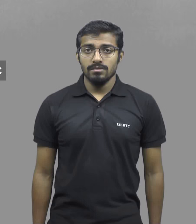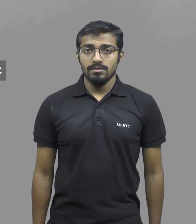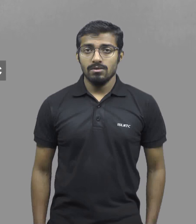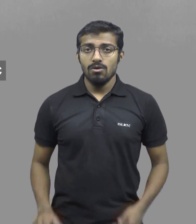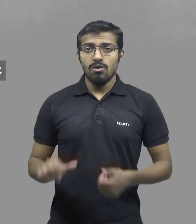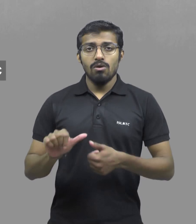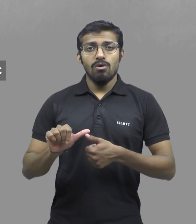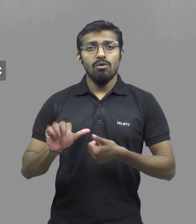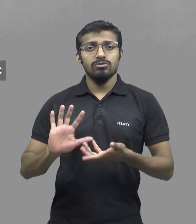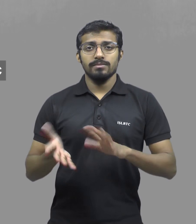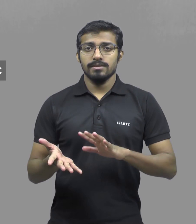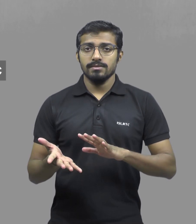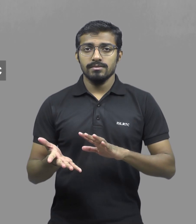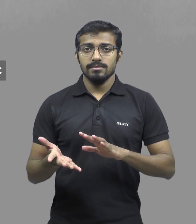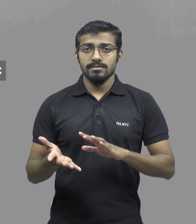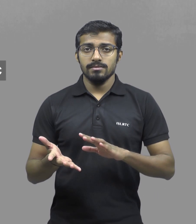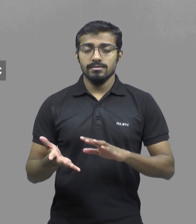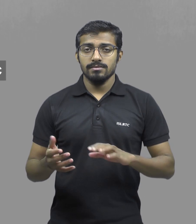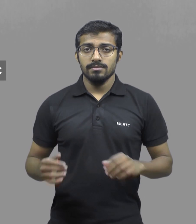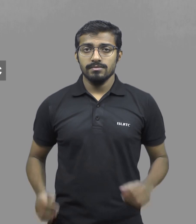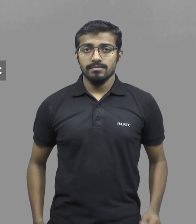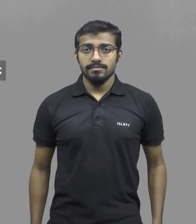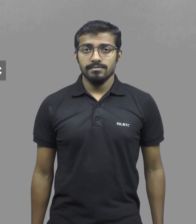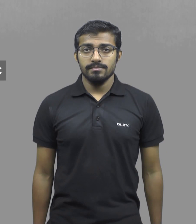Automatic